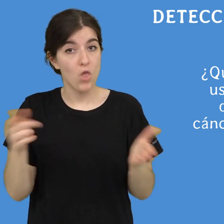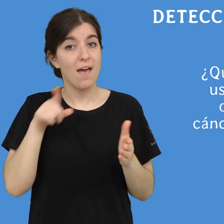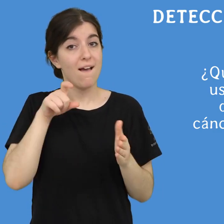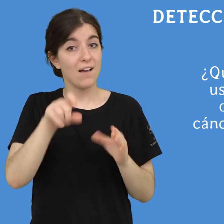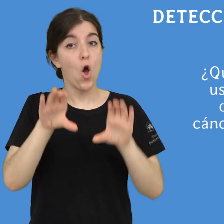cancer